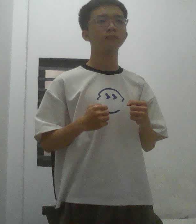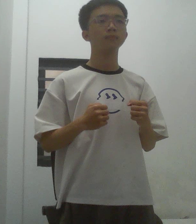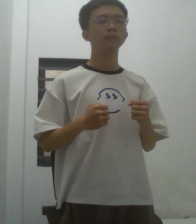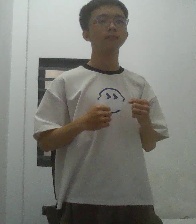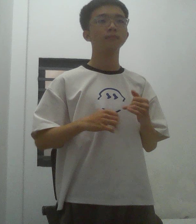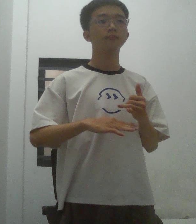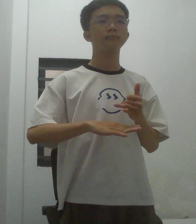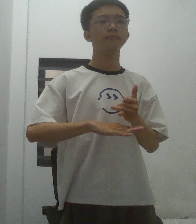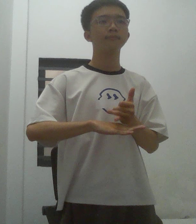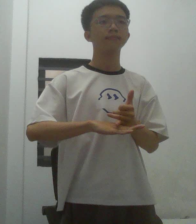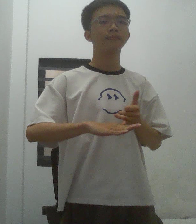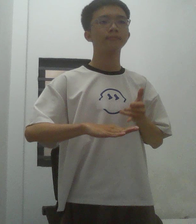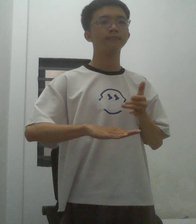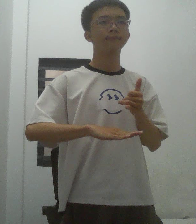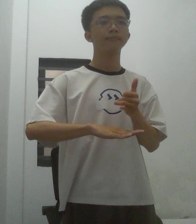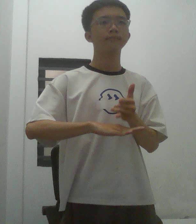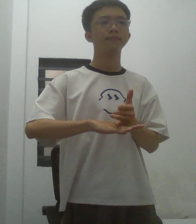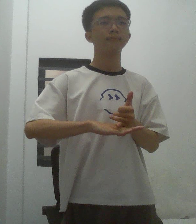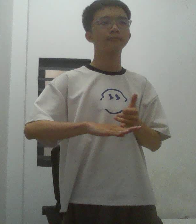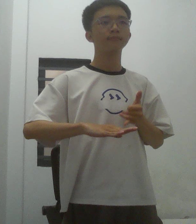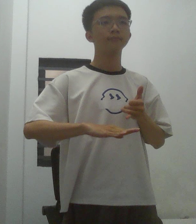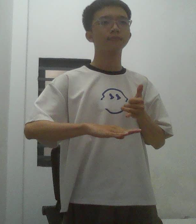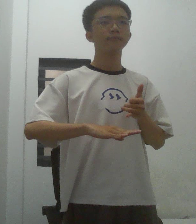cuoi tuan